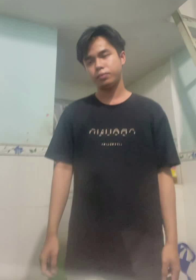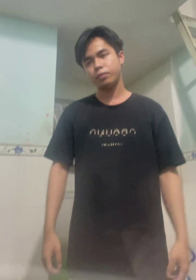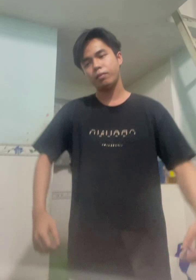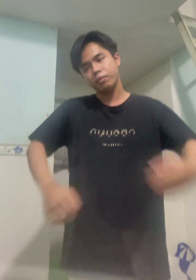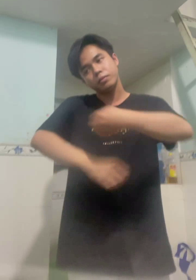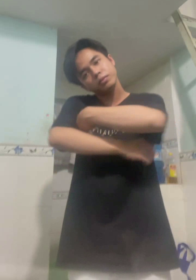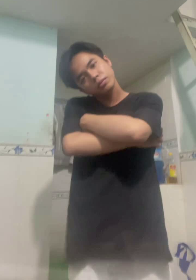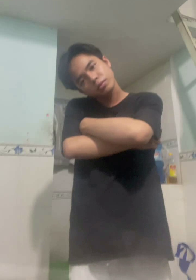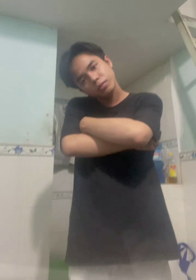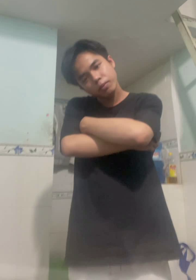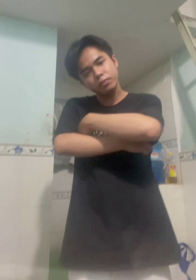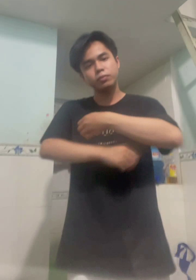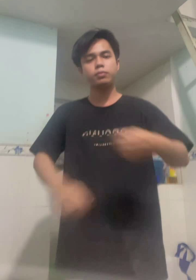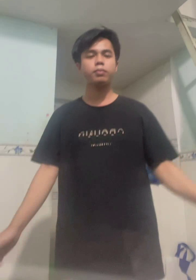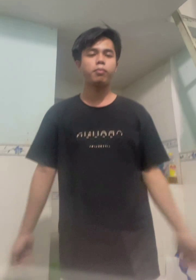om